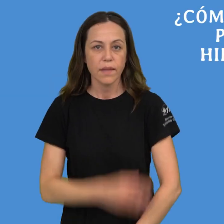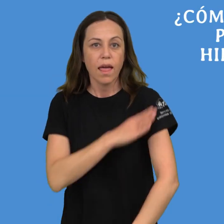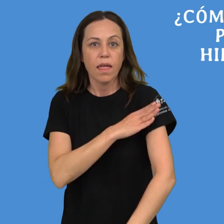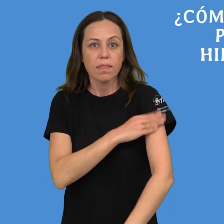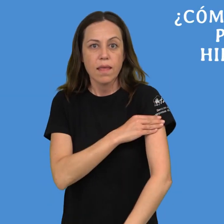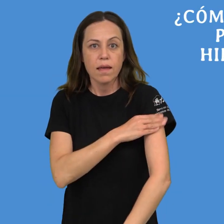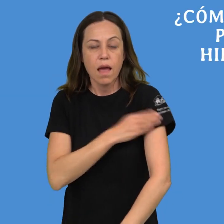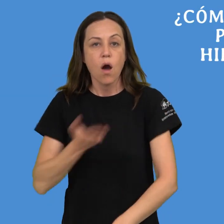tensión